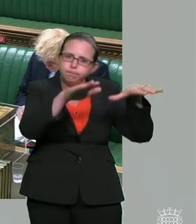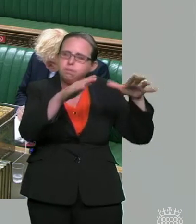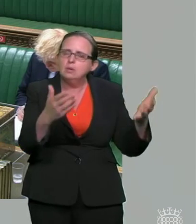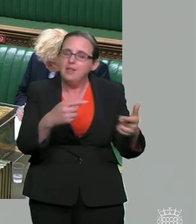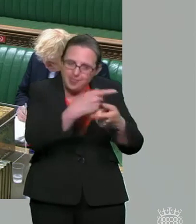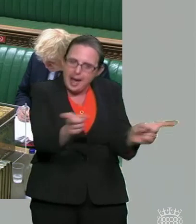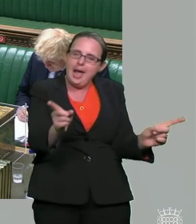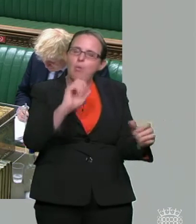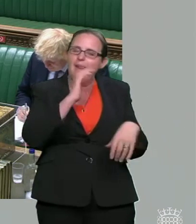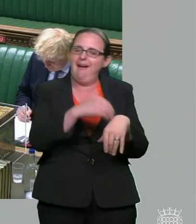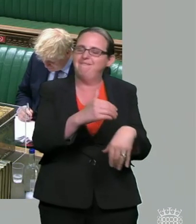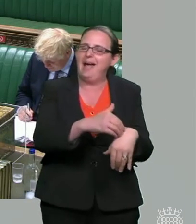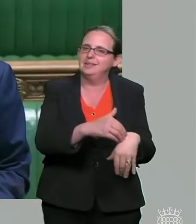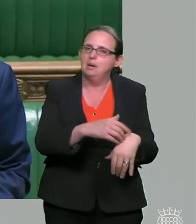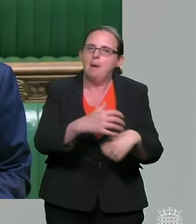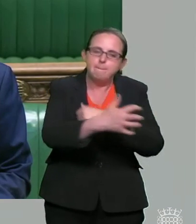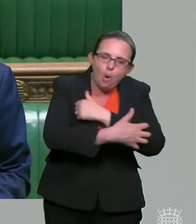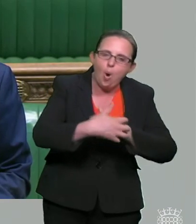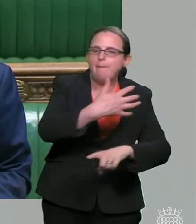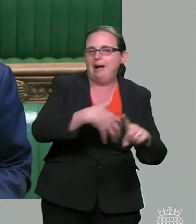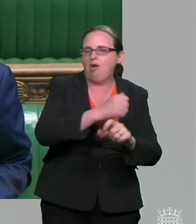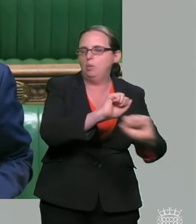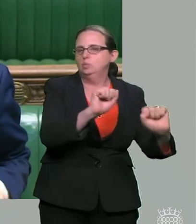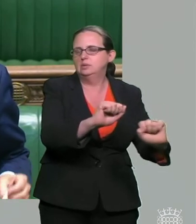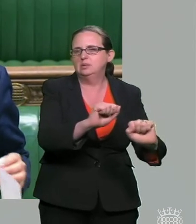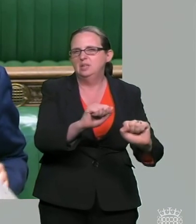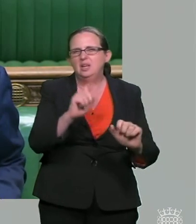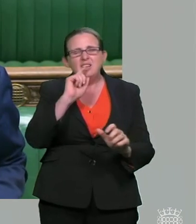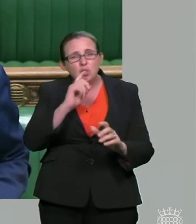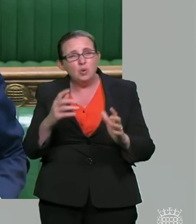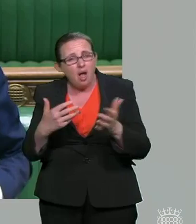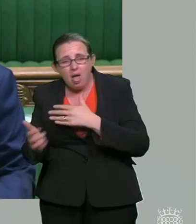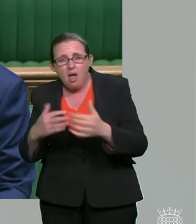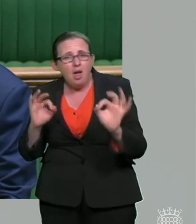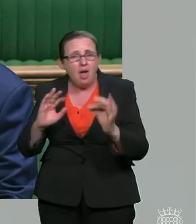If the Government do not change course, this will hold Britain back for a generation.